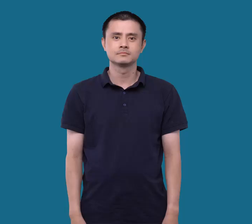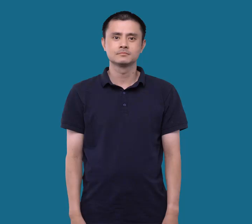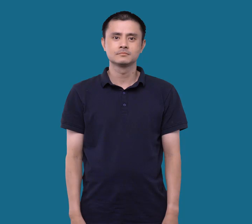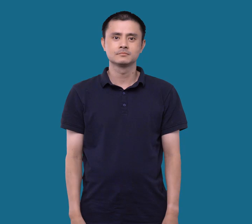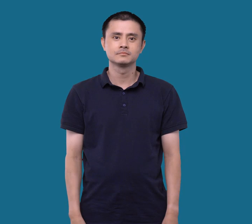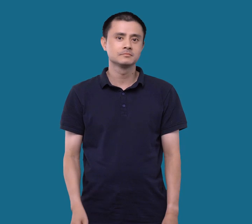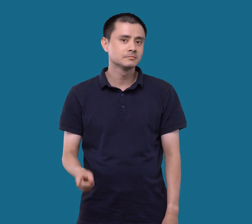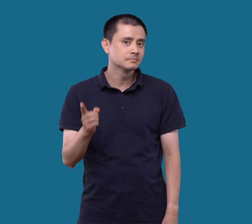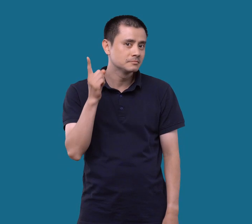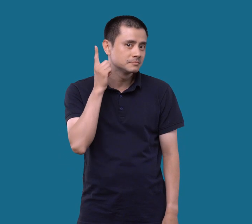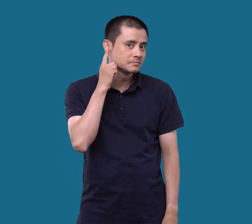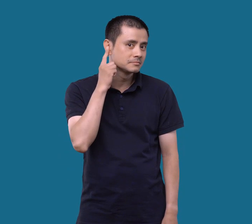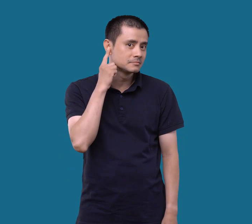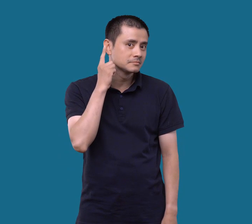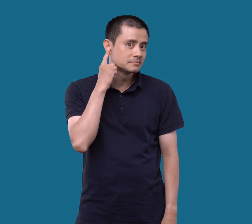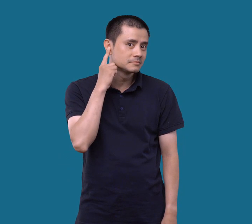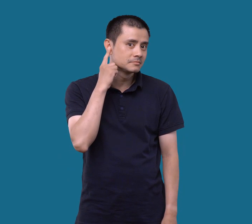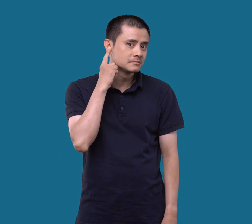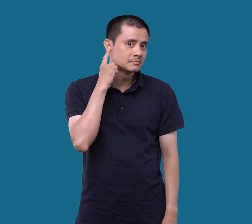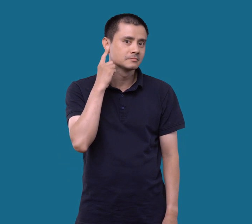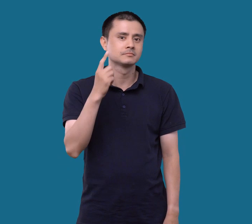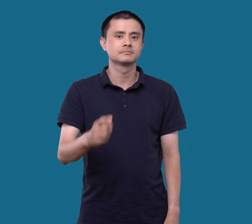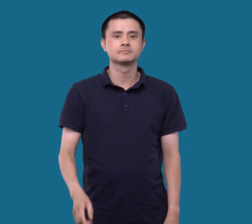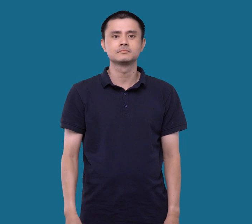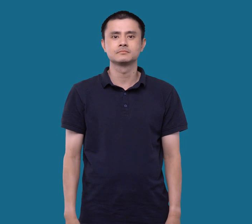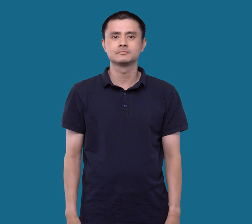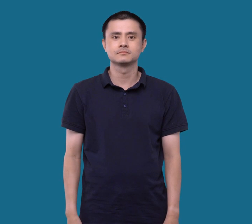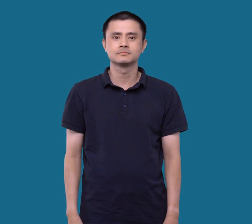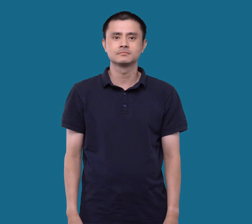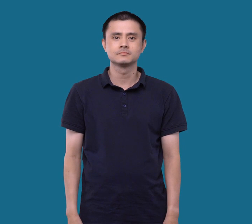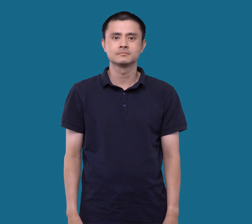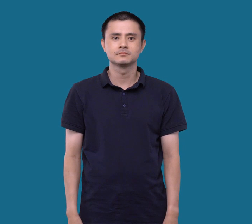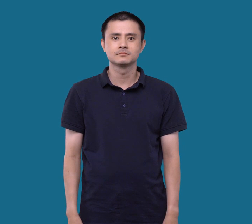nghe